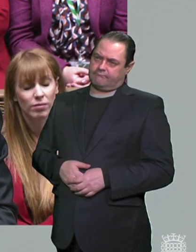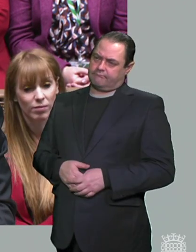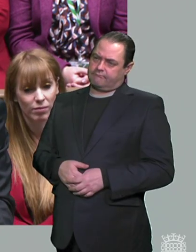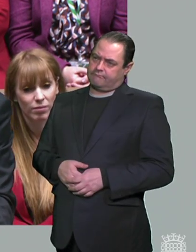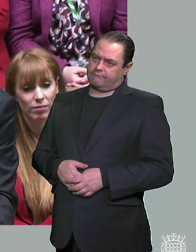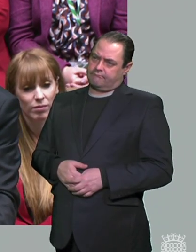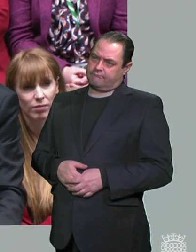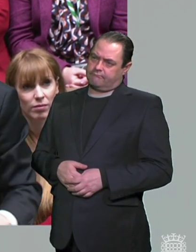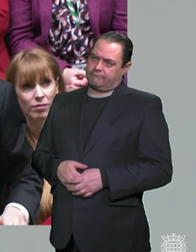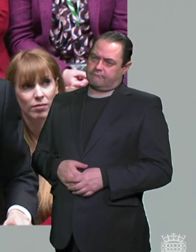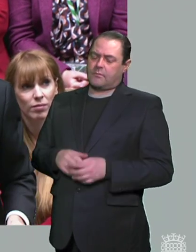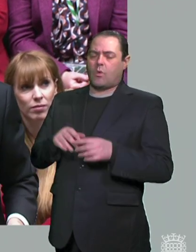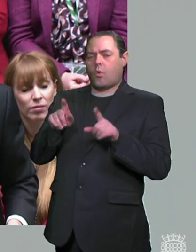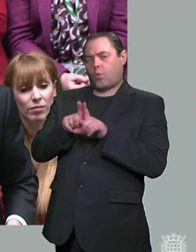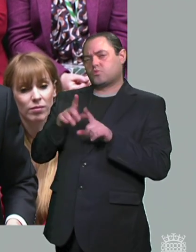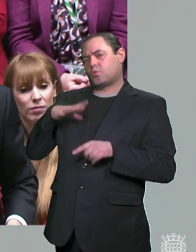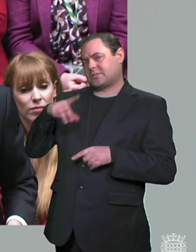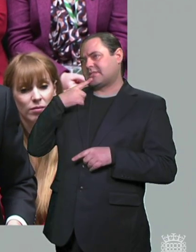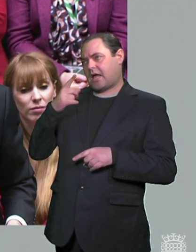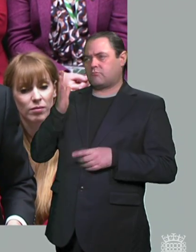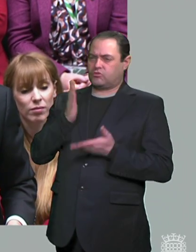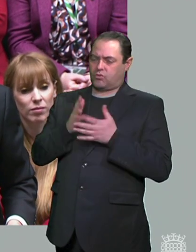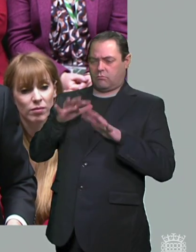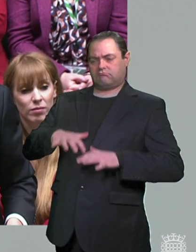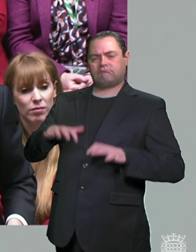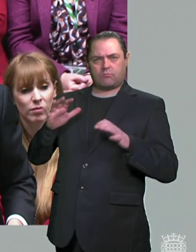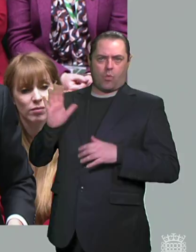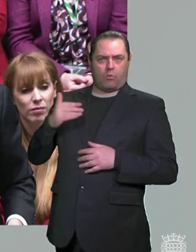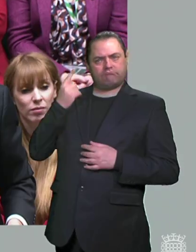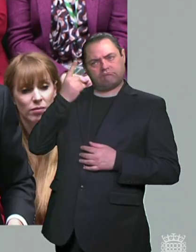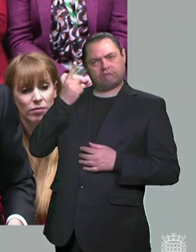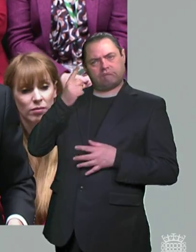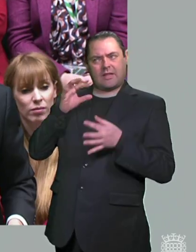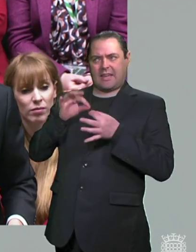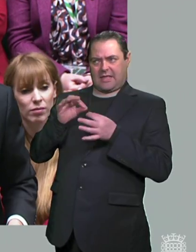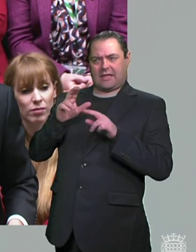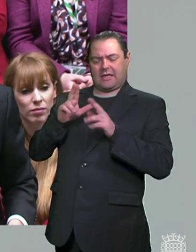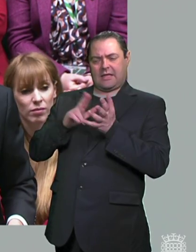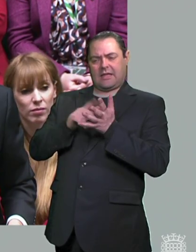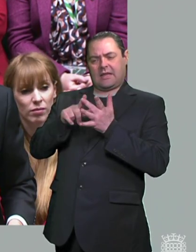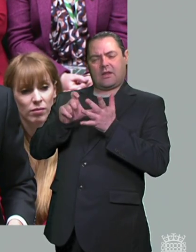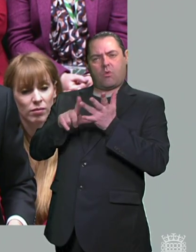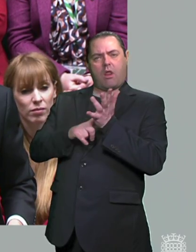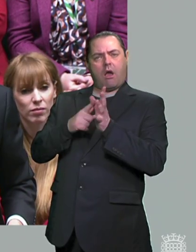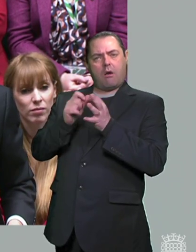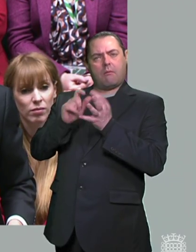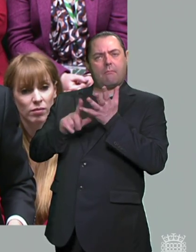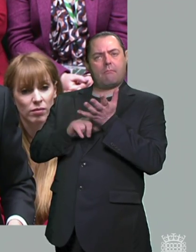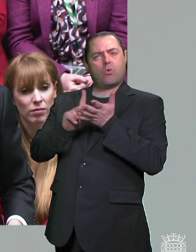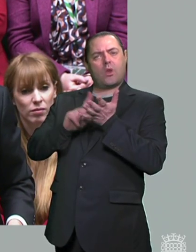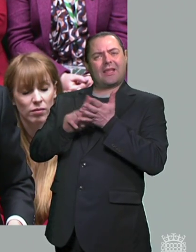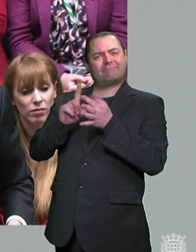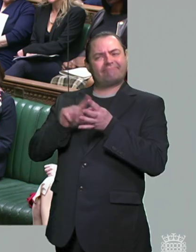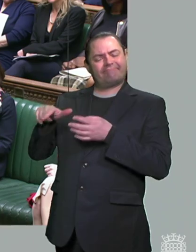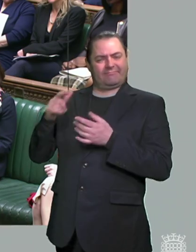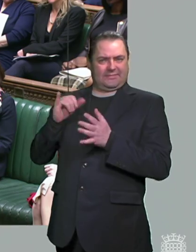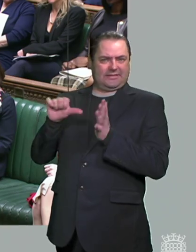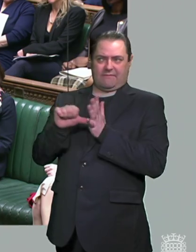The thoughts of the whole House, and I am sure the whole country, will also be with the family of Nicola Bulley at this very difficult time.